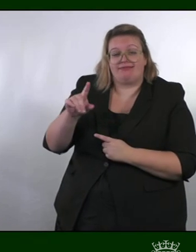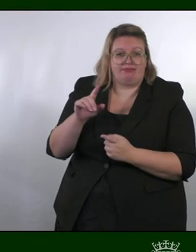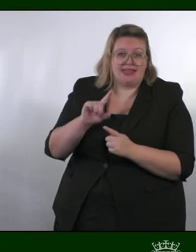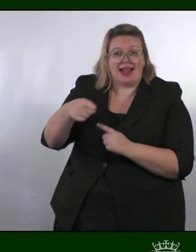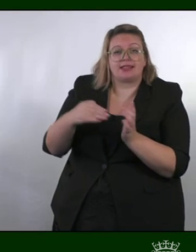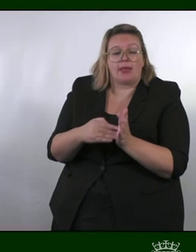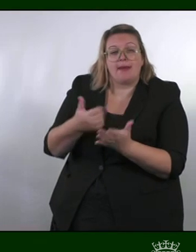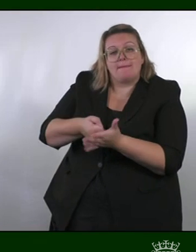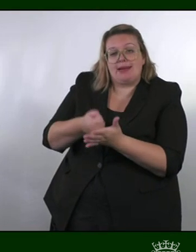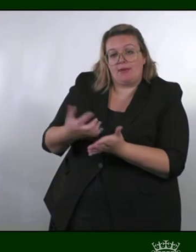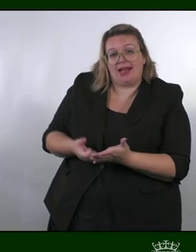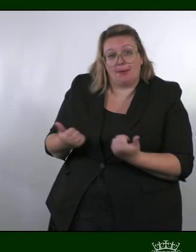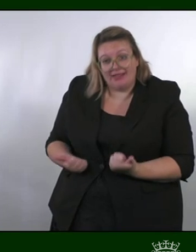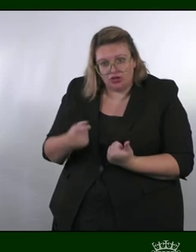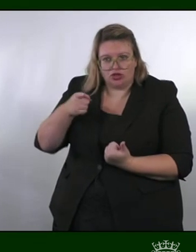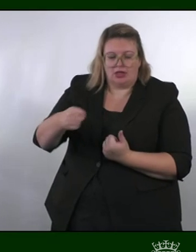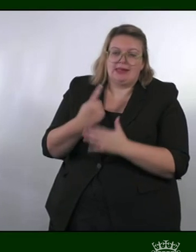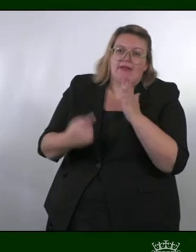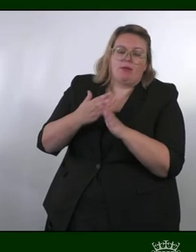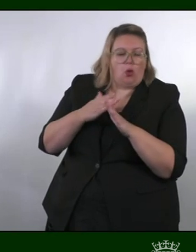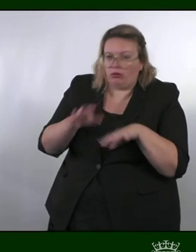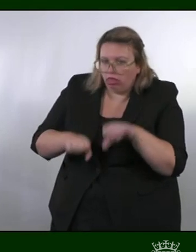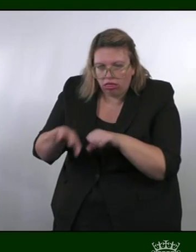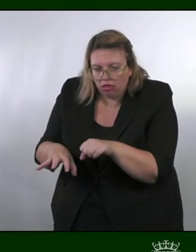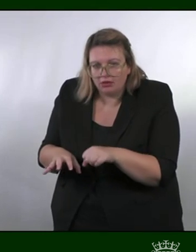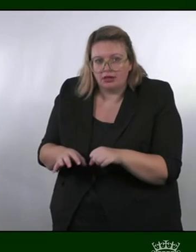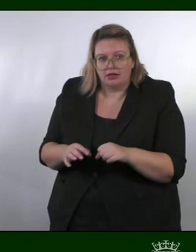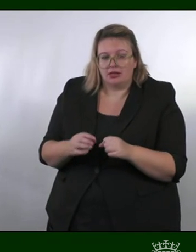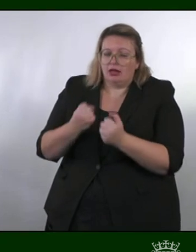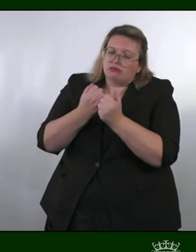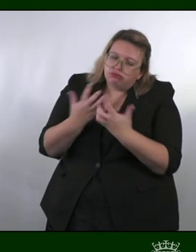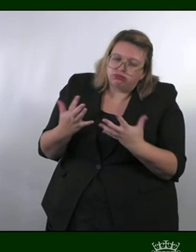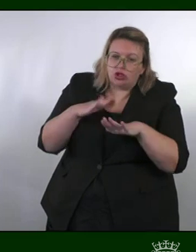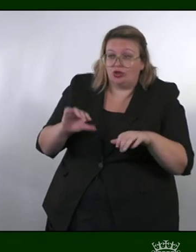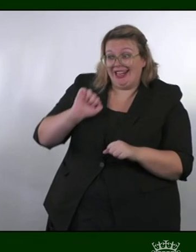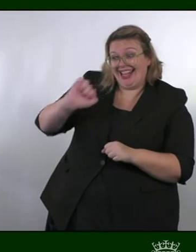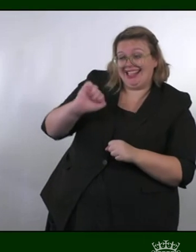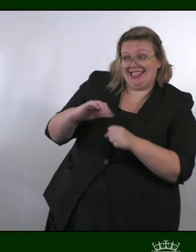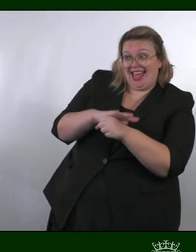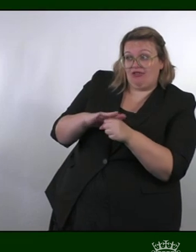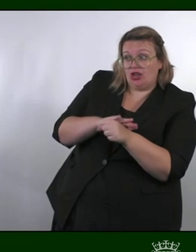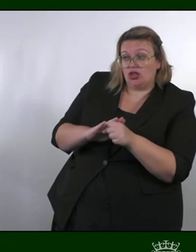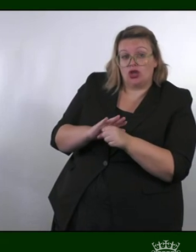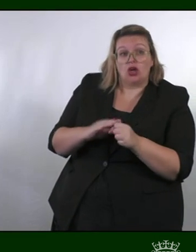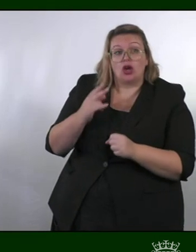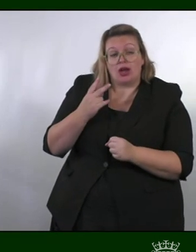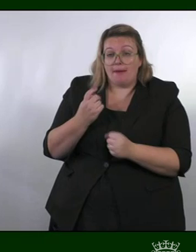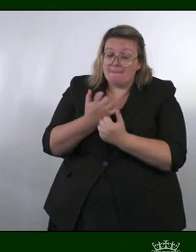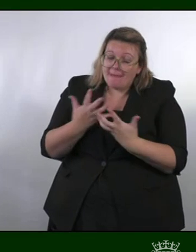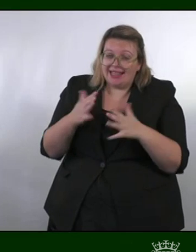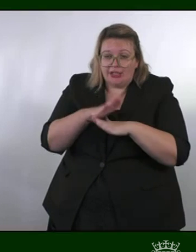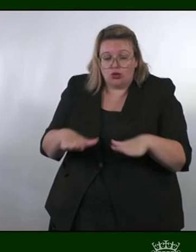Furthermore, school dinners for 3,272 kids in his own seat and 2,016 in mine are in the balance.